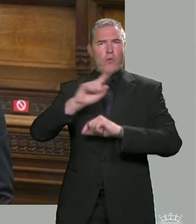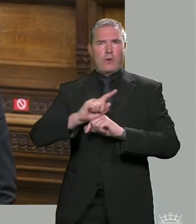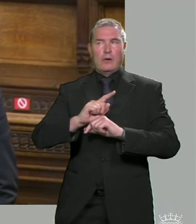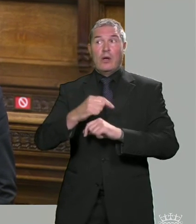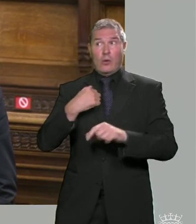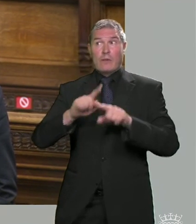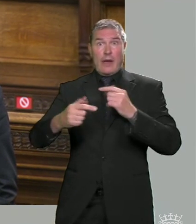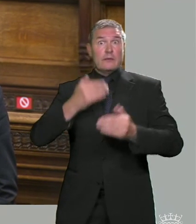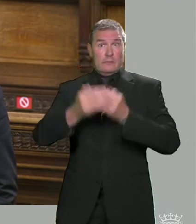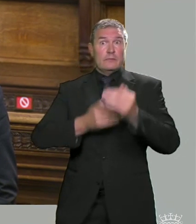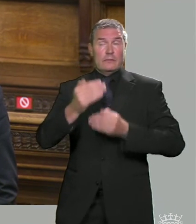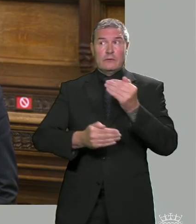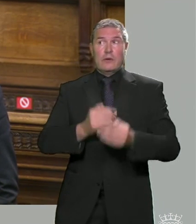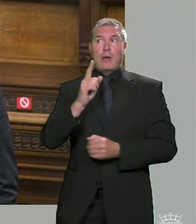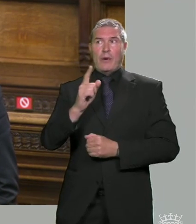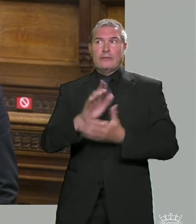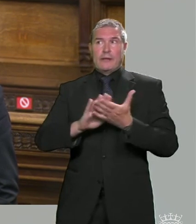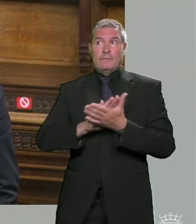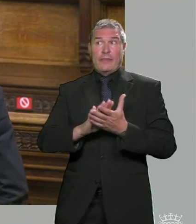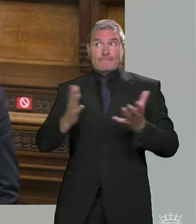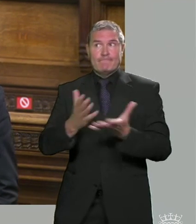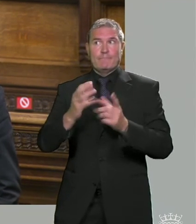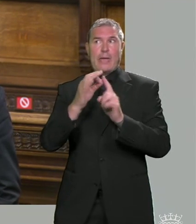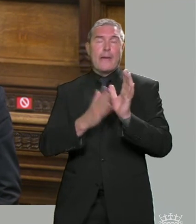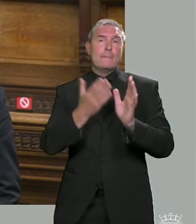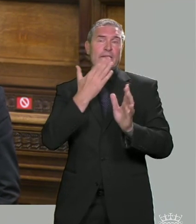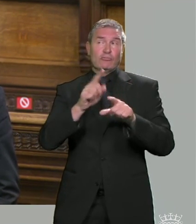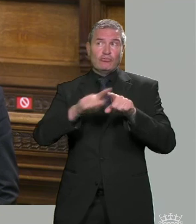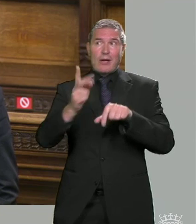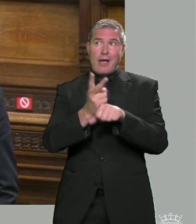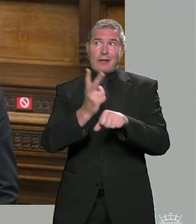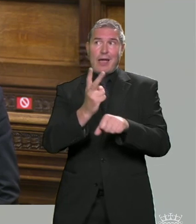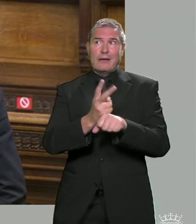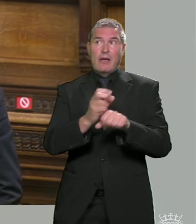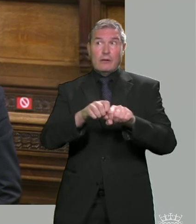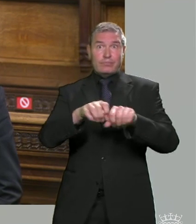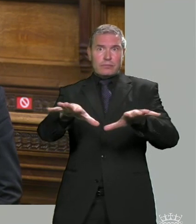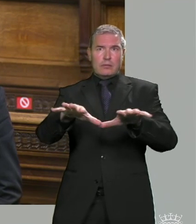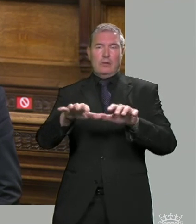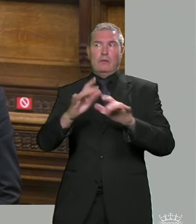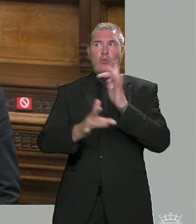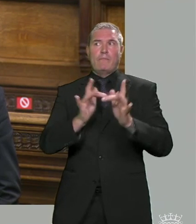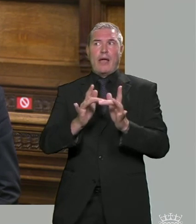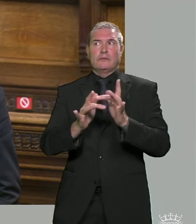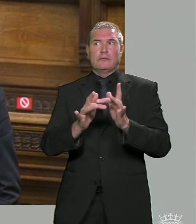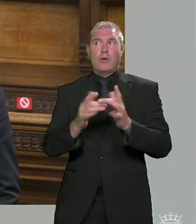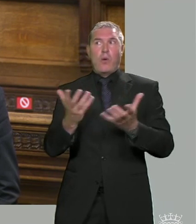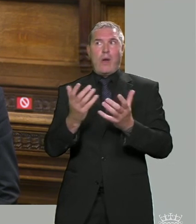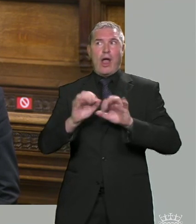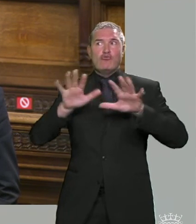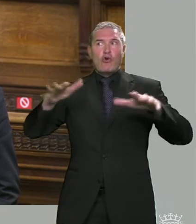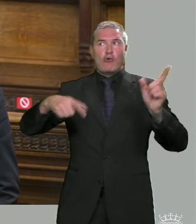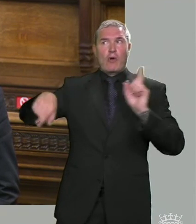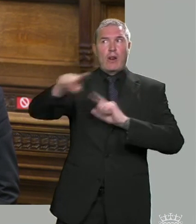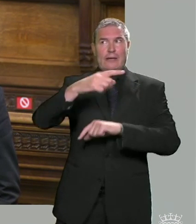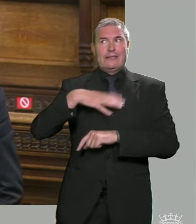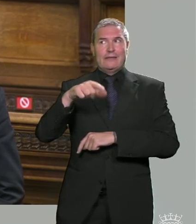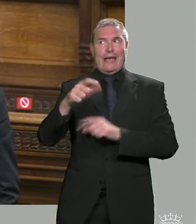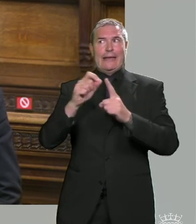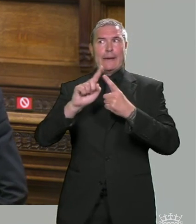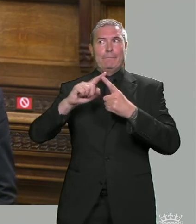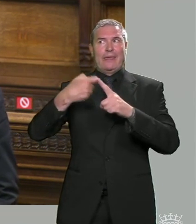We are making good progress, but may I urge the Prime Minister to redouble efforts in the roll-out of ultrafast broadband, especially to hard-to-reach rural areas such as High Peak?